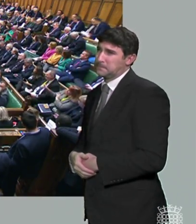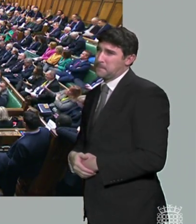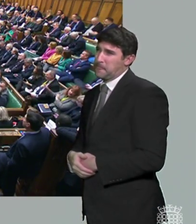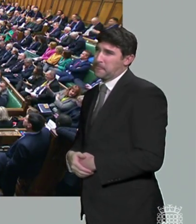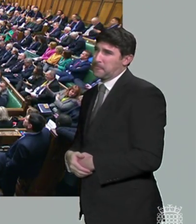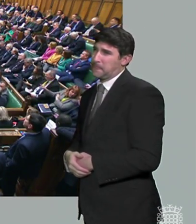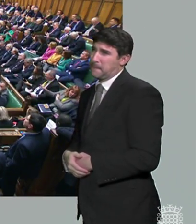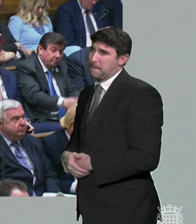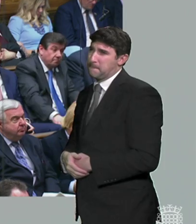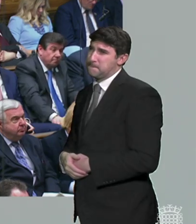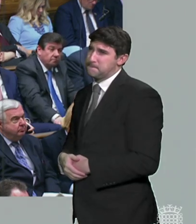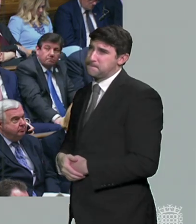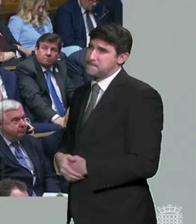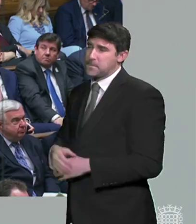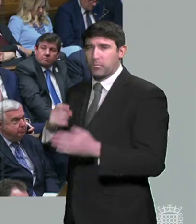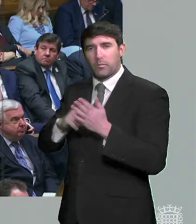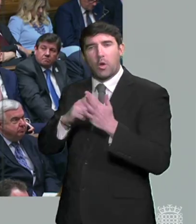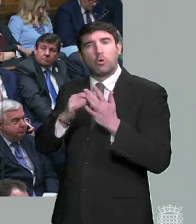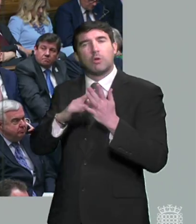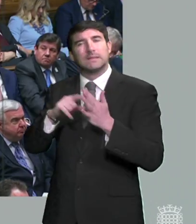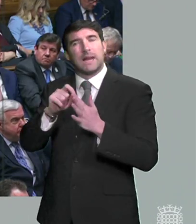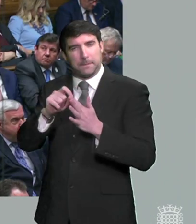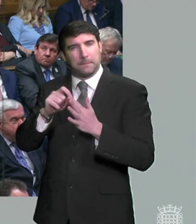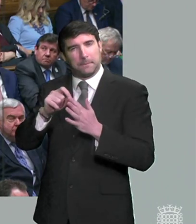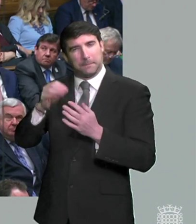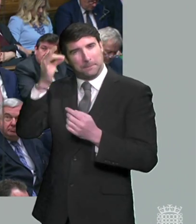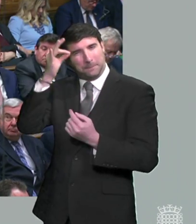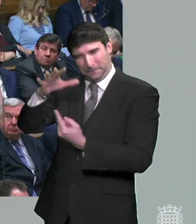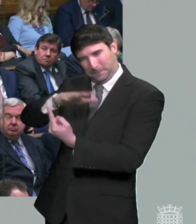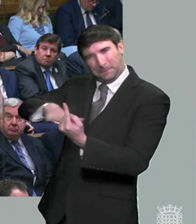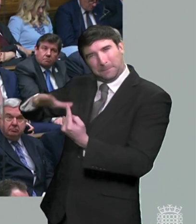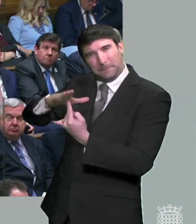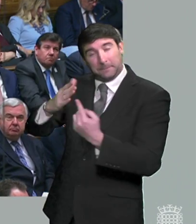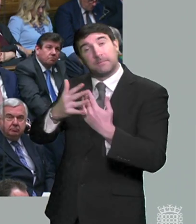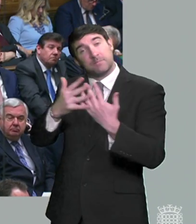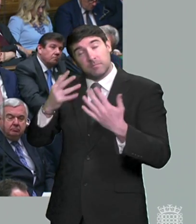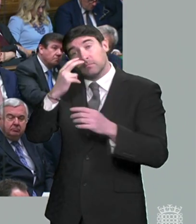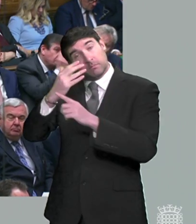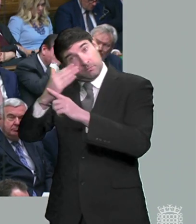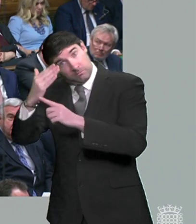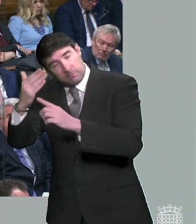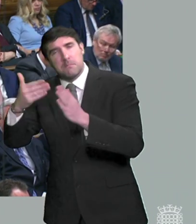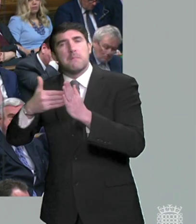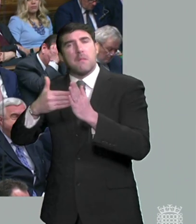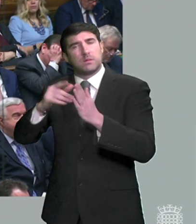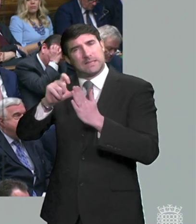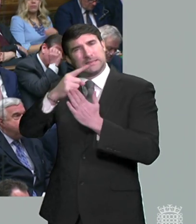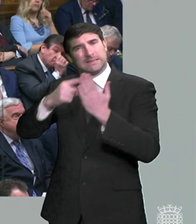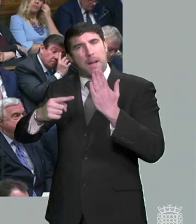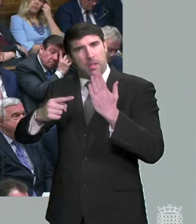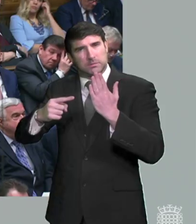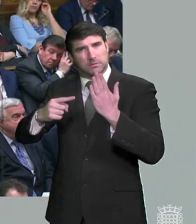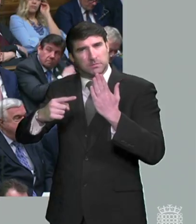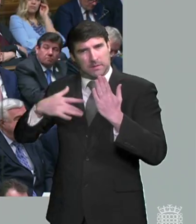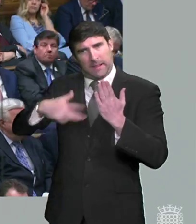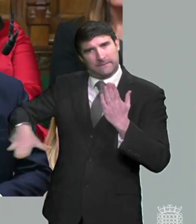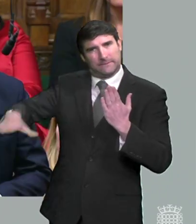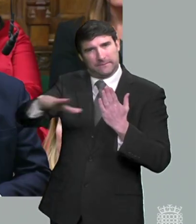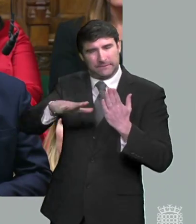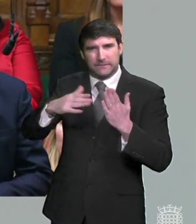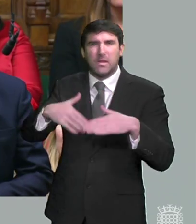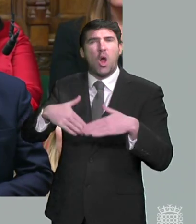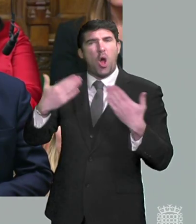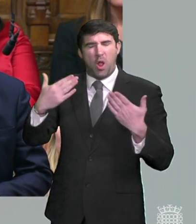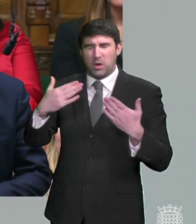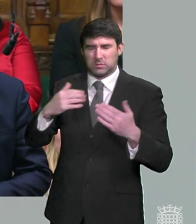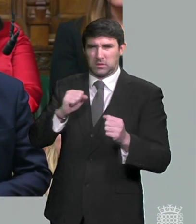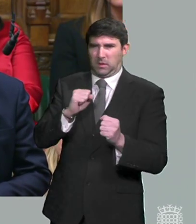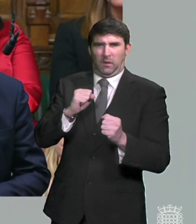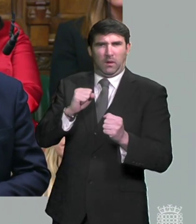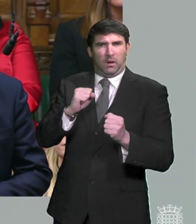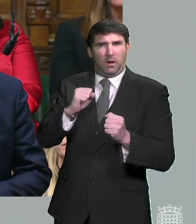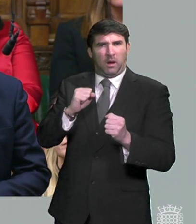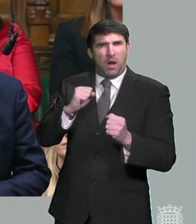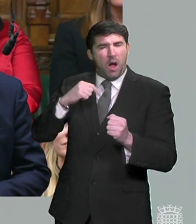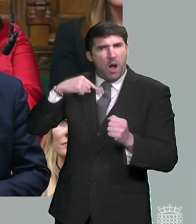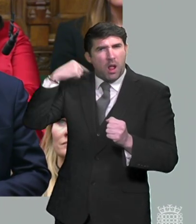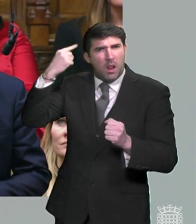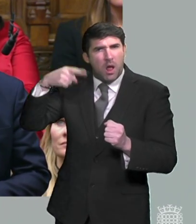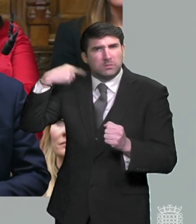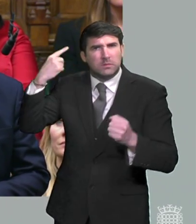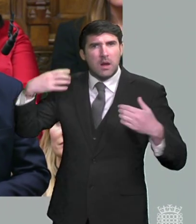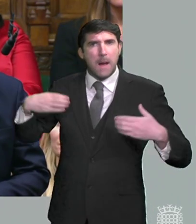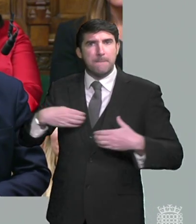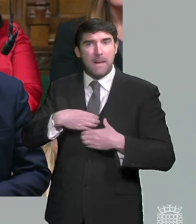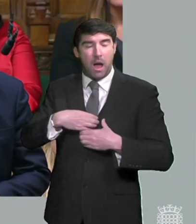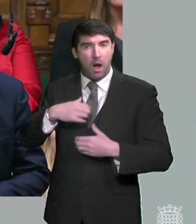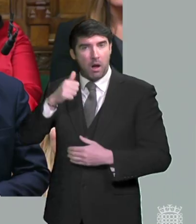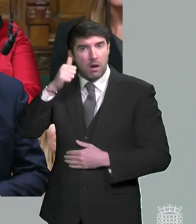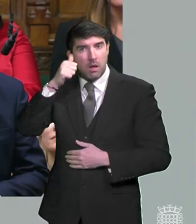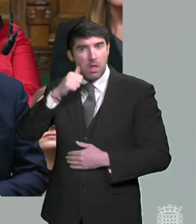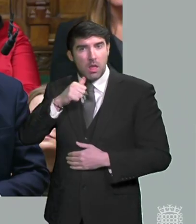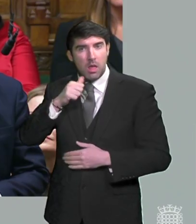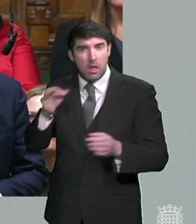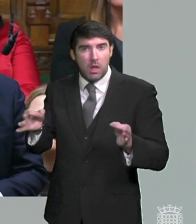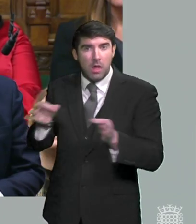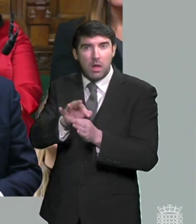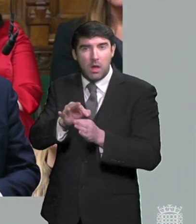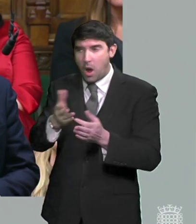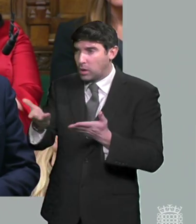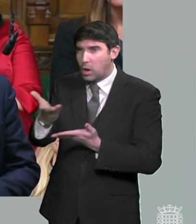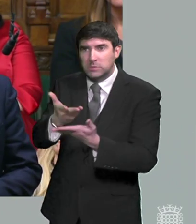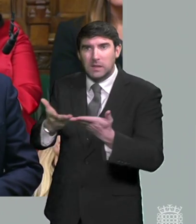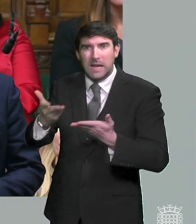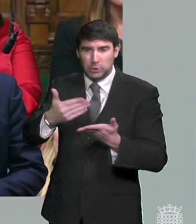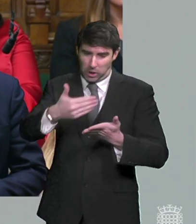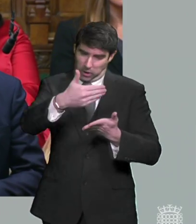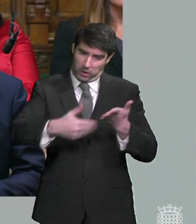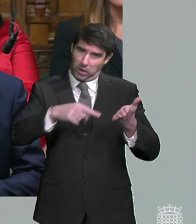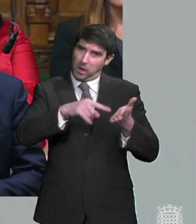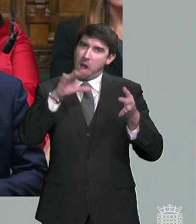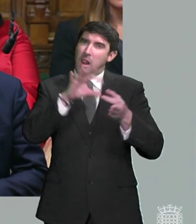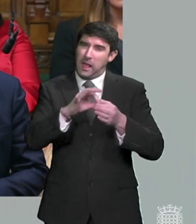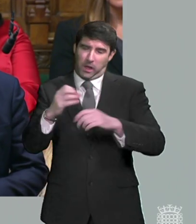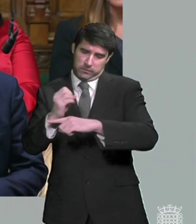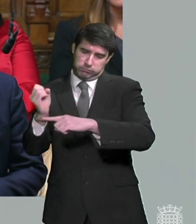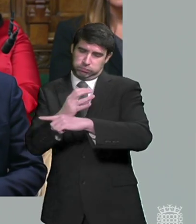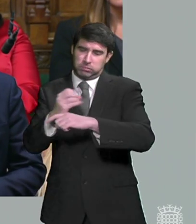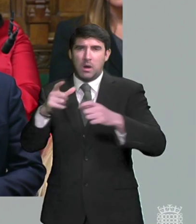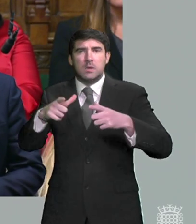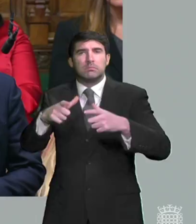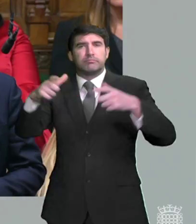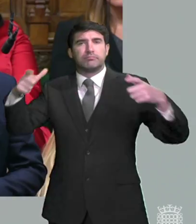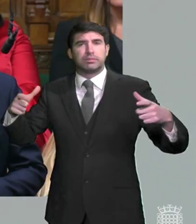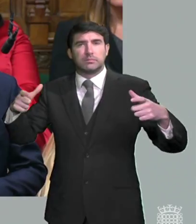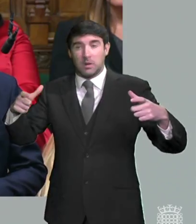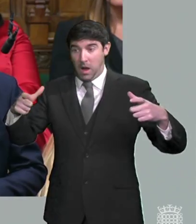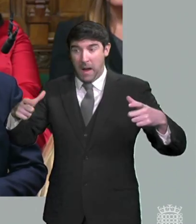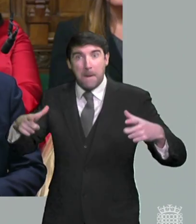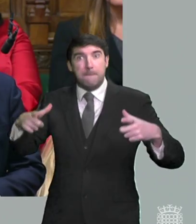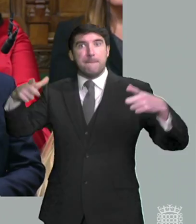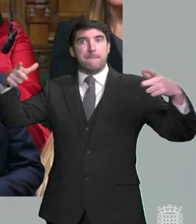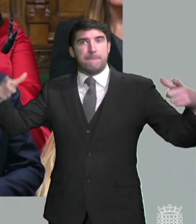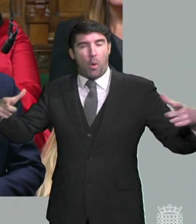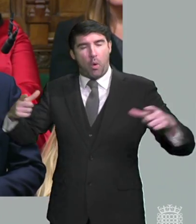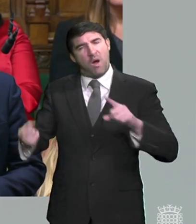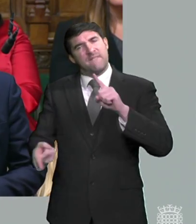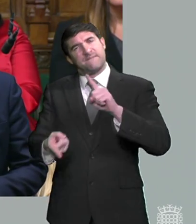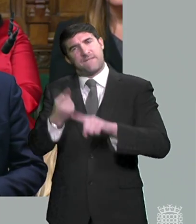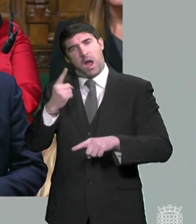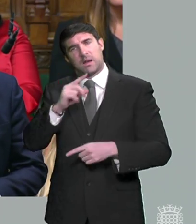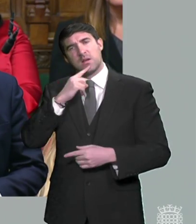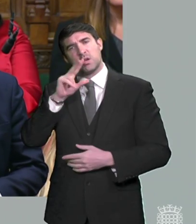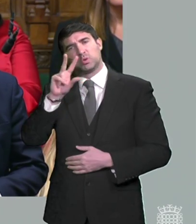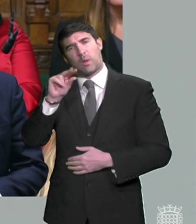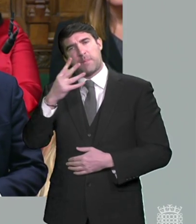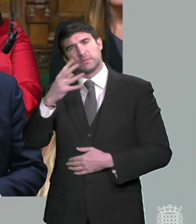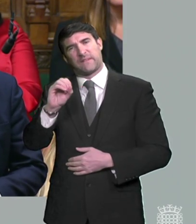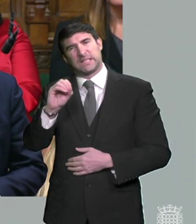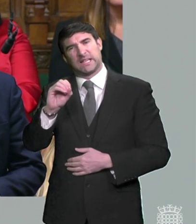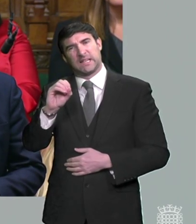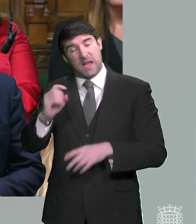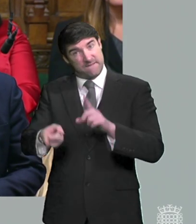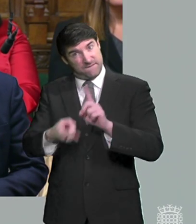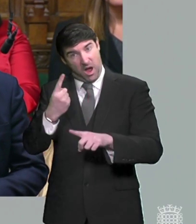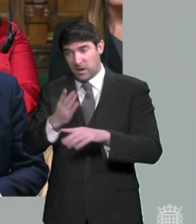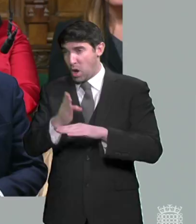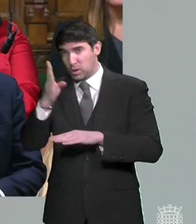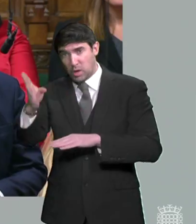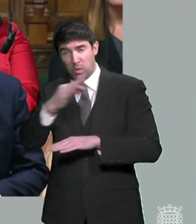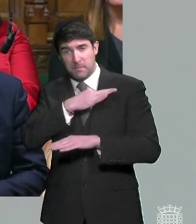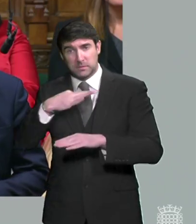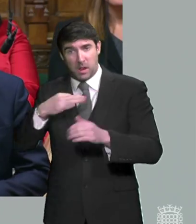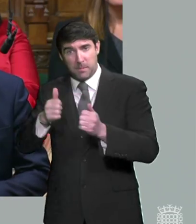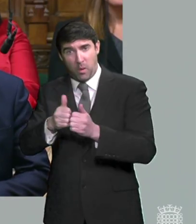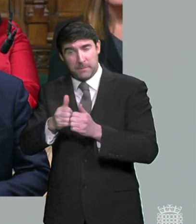Ruislip, Northwood and Pinner has a great many car-dependent older and disabled constituents, many of whom are horrified to read that the Mayor of London may have manipulated the outcome of his own consultation in order to impose a unwanted £12.50 daily charge every time they go to a medical appointment or attend hospital.